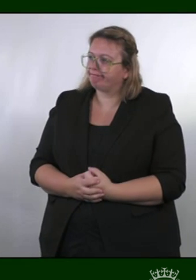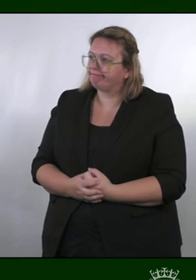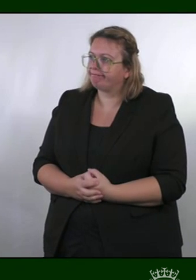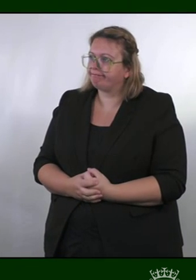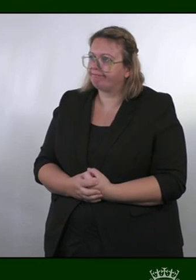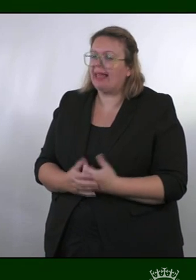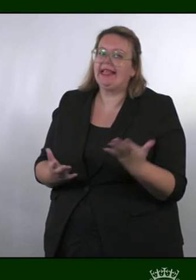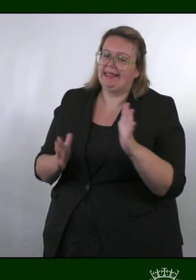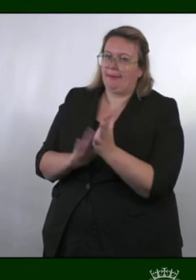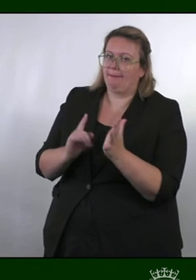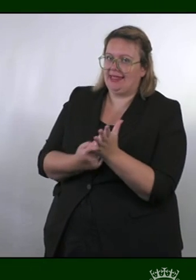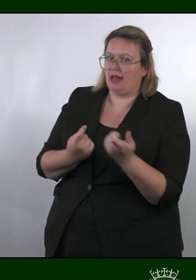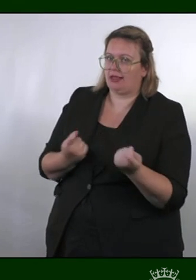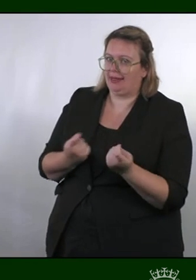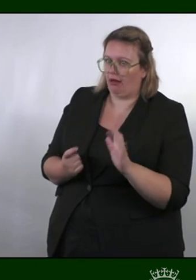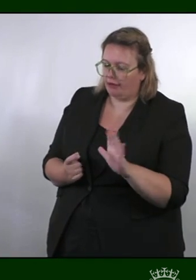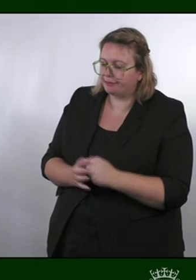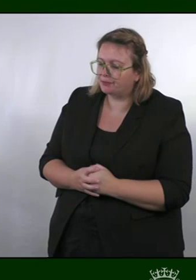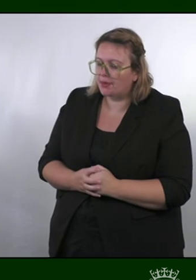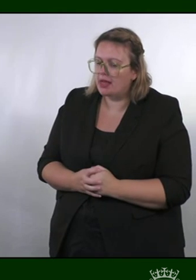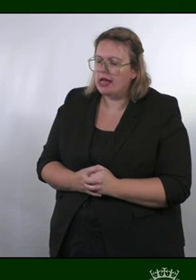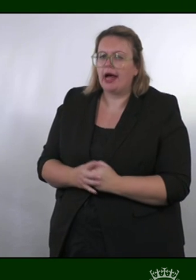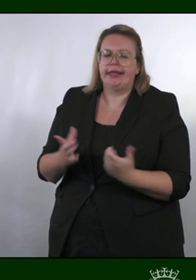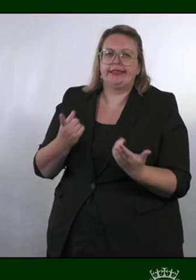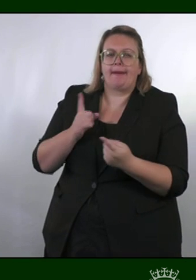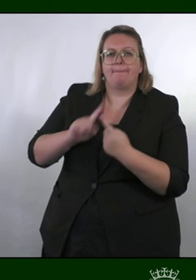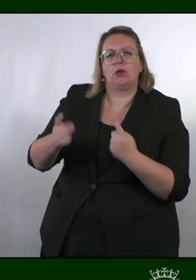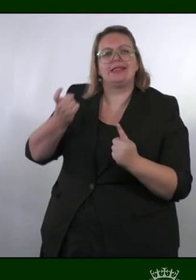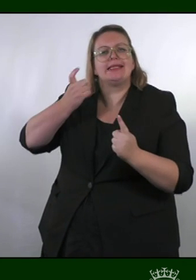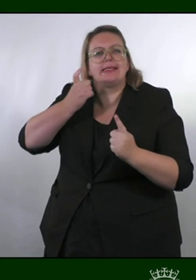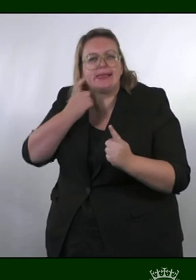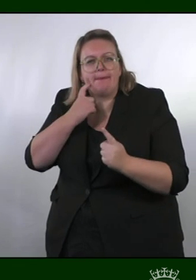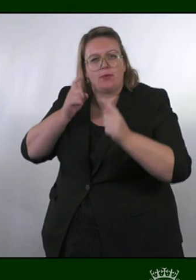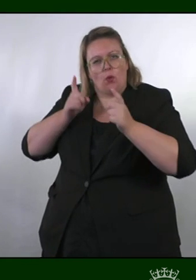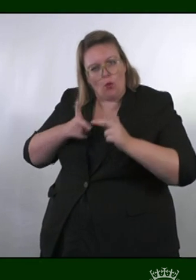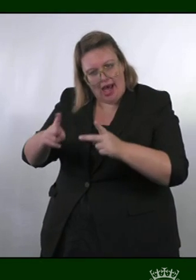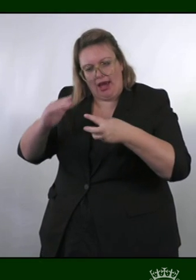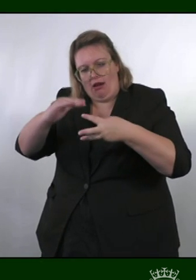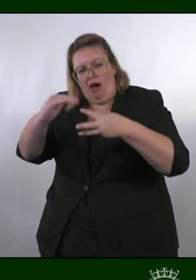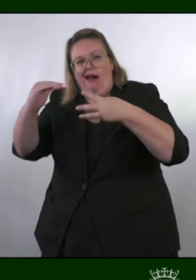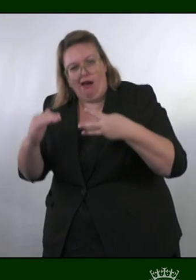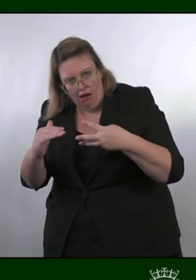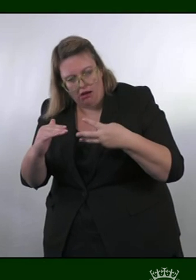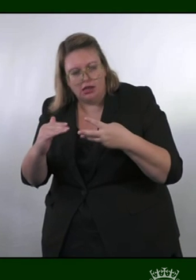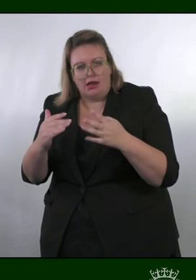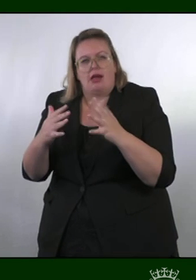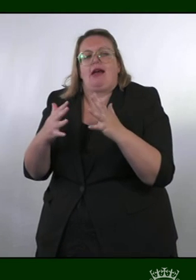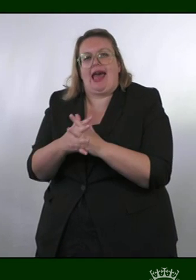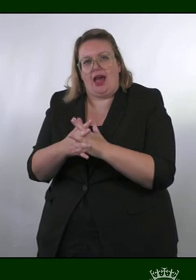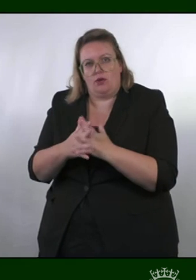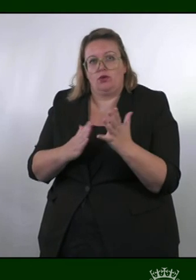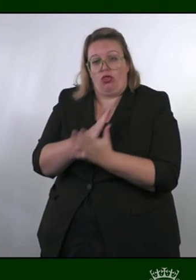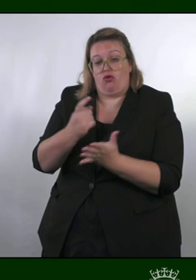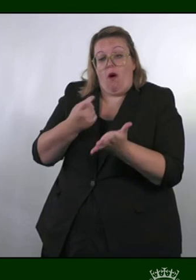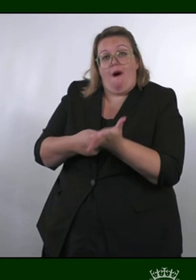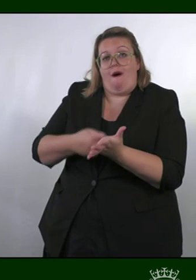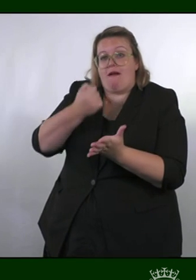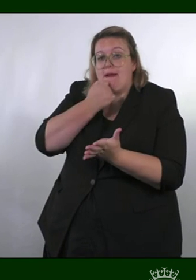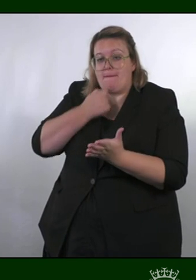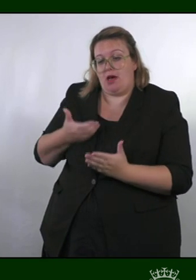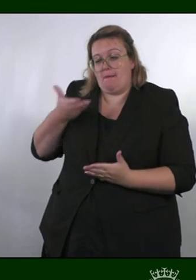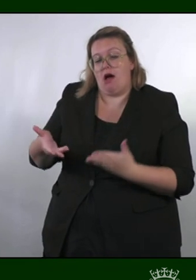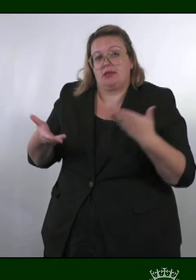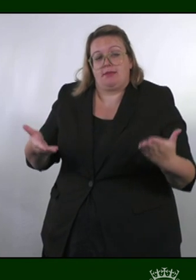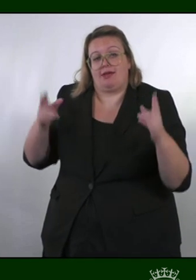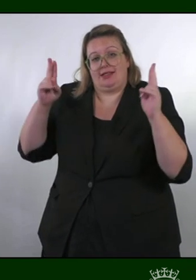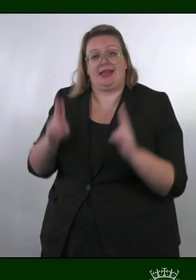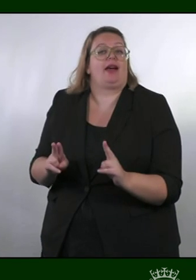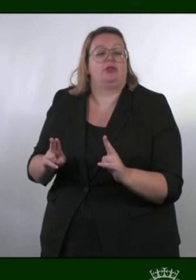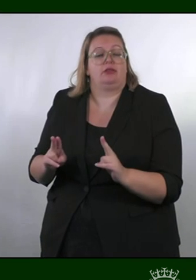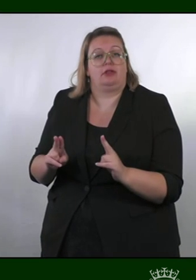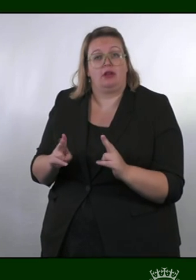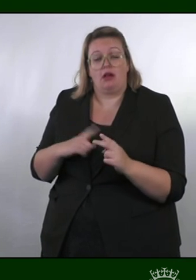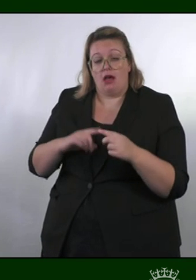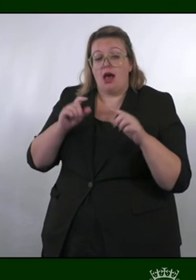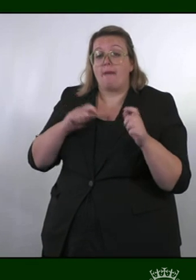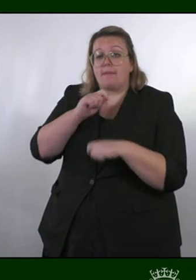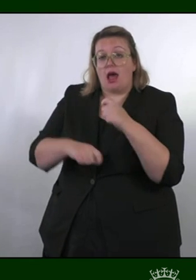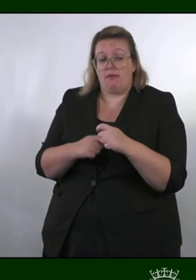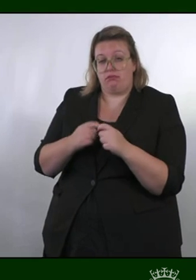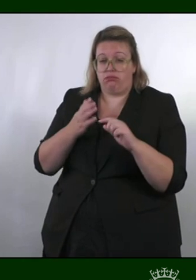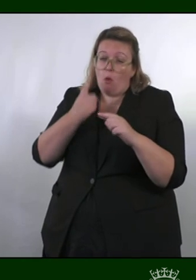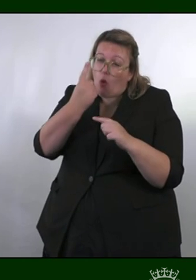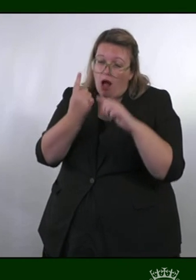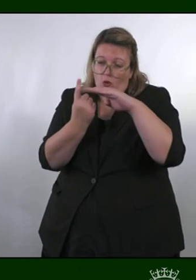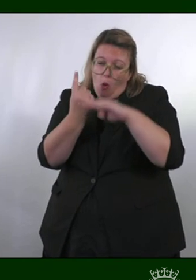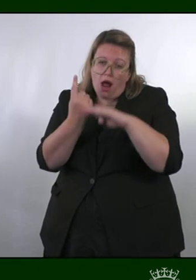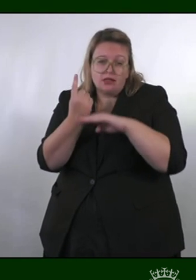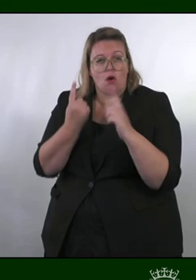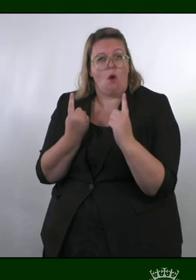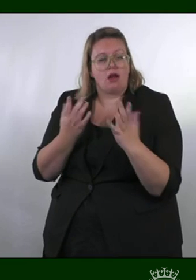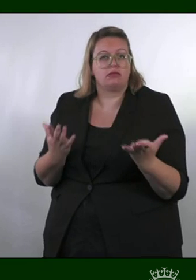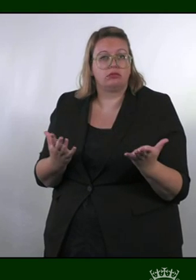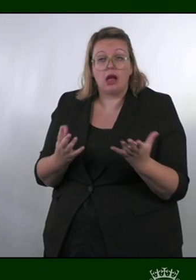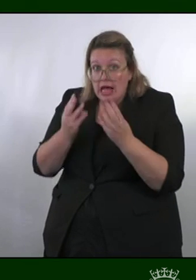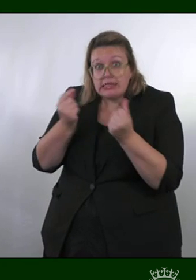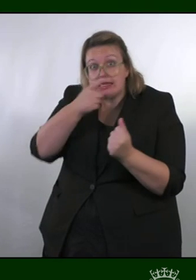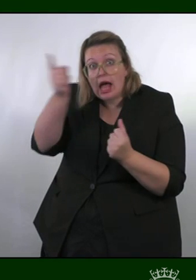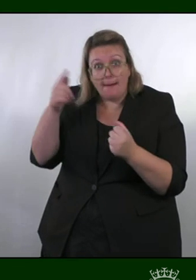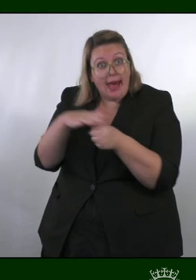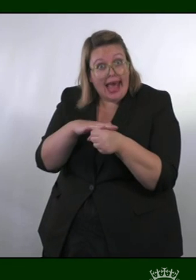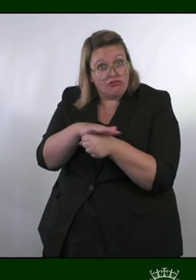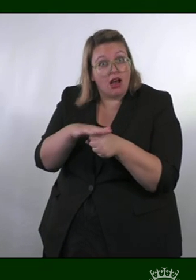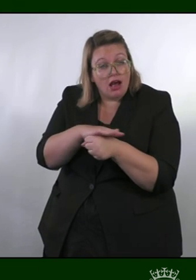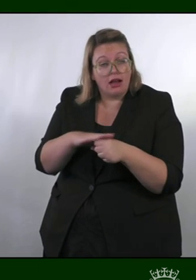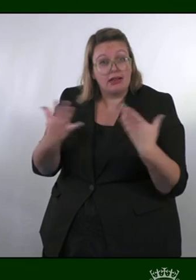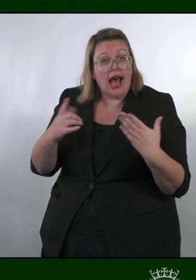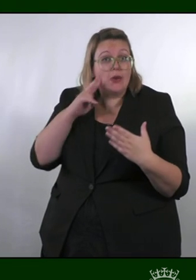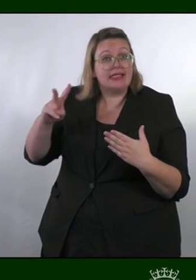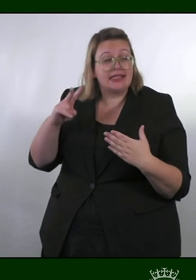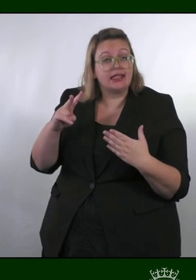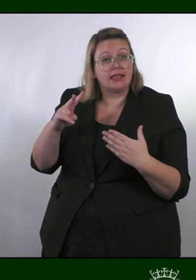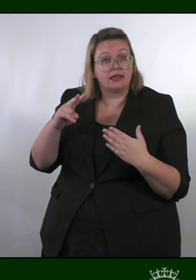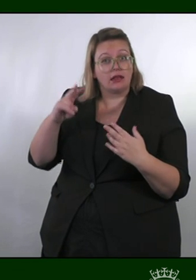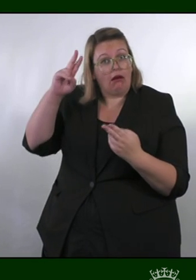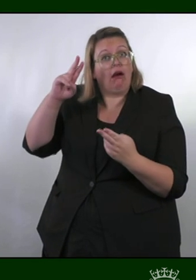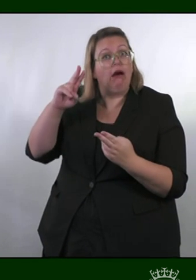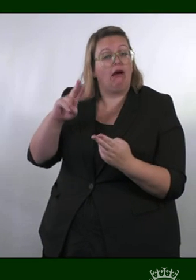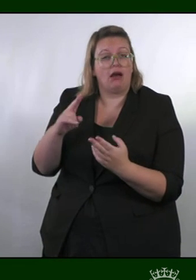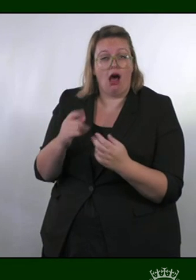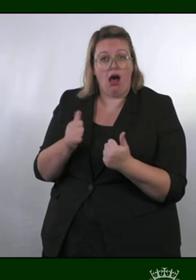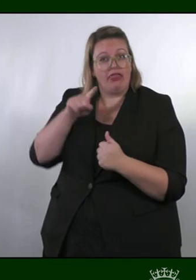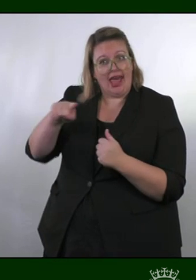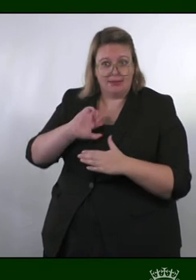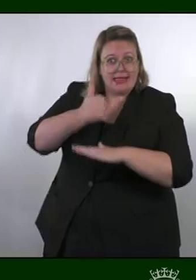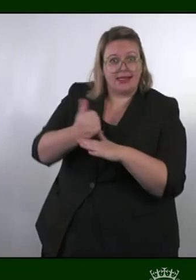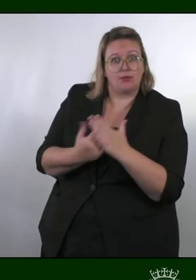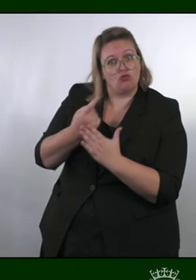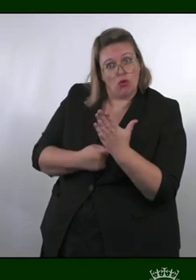The simplest and most effective way for areas to get out of those restrictions is, of course, to get the R down to 1 or below, and I am very pleased to say that some areas are already having a considerable effect with the measures that they are taking.